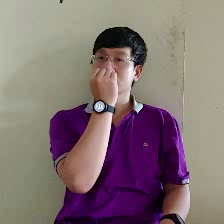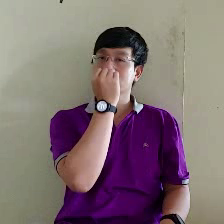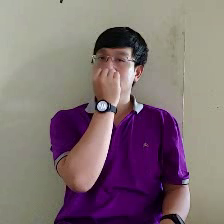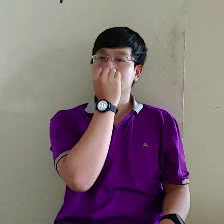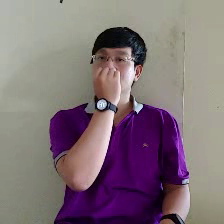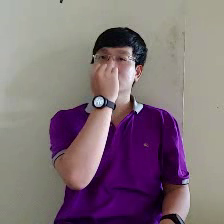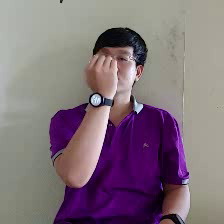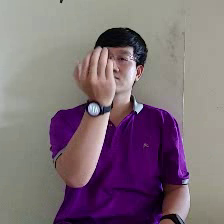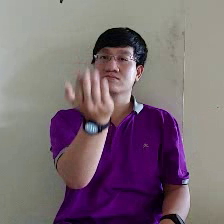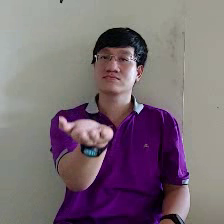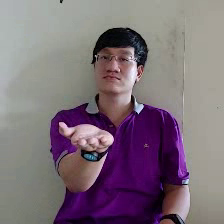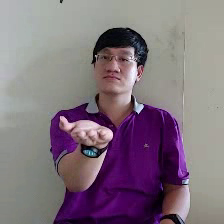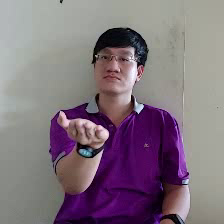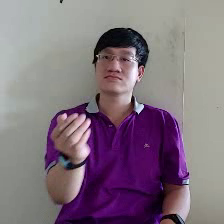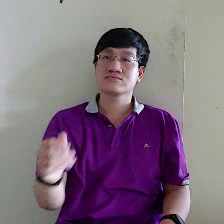Cảm ơn